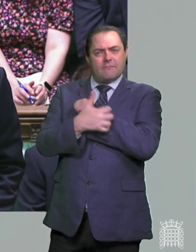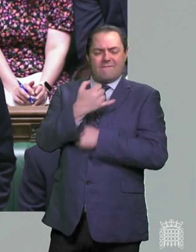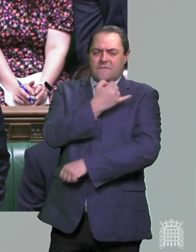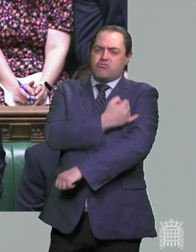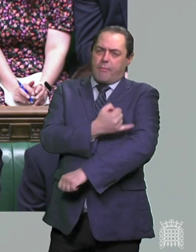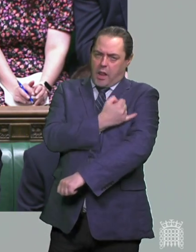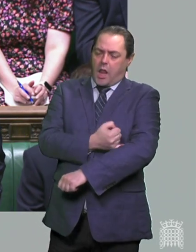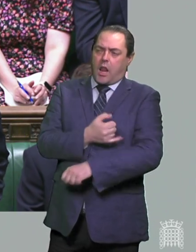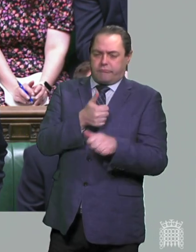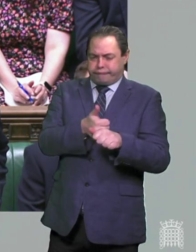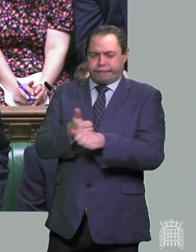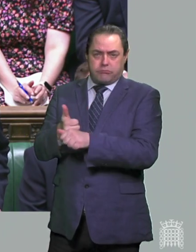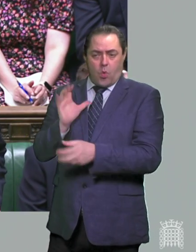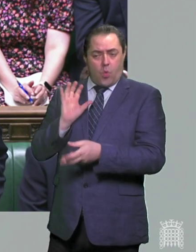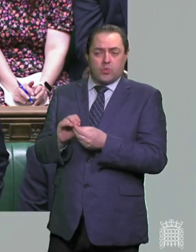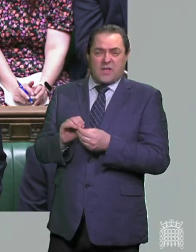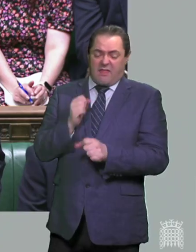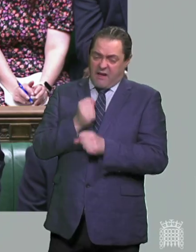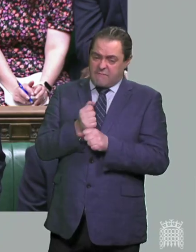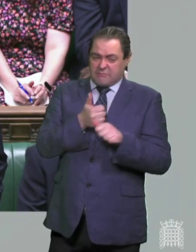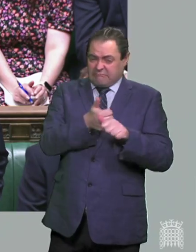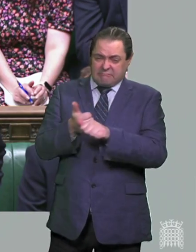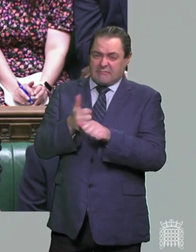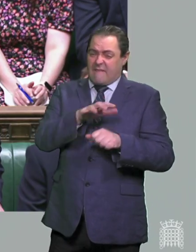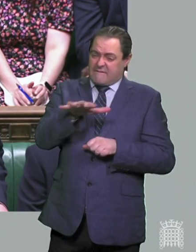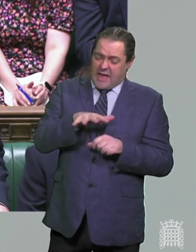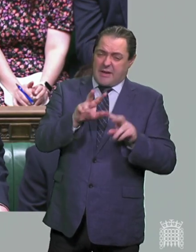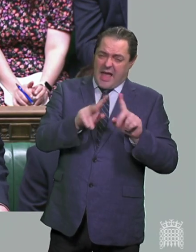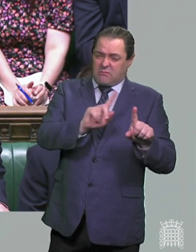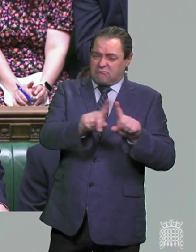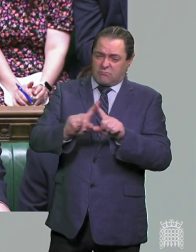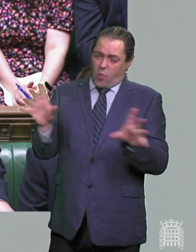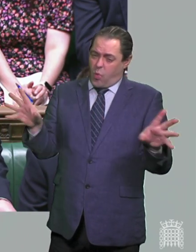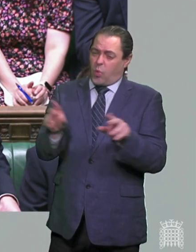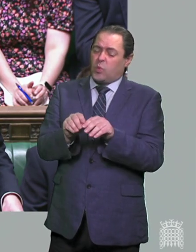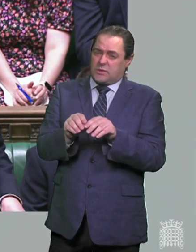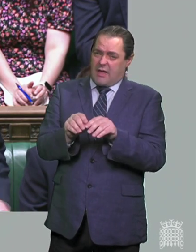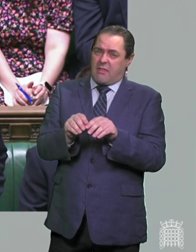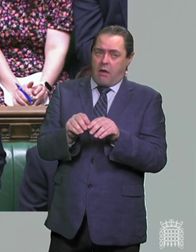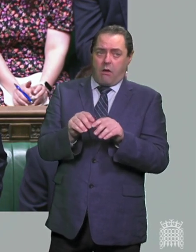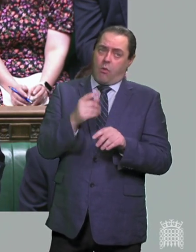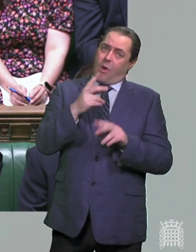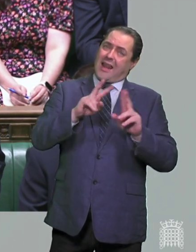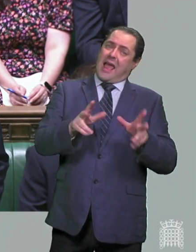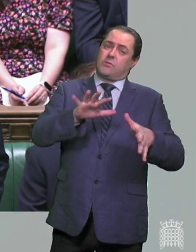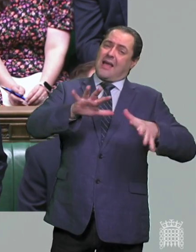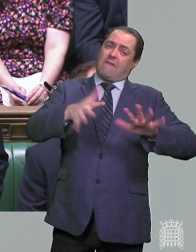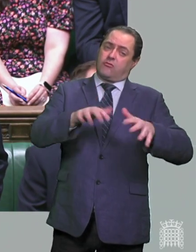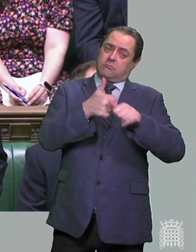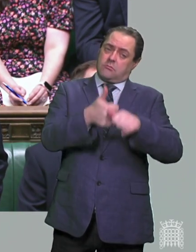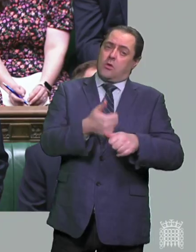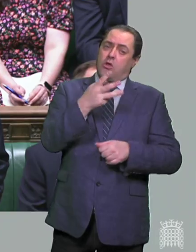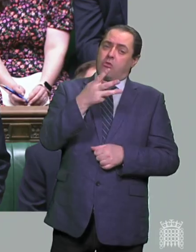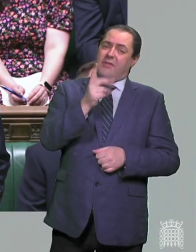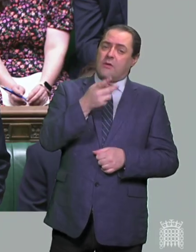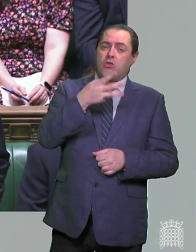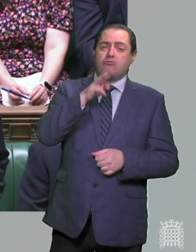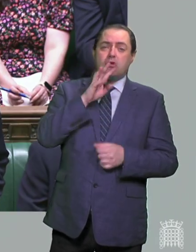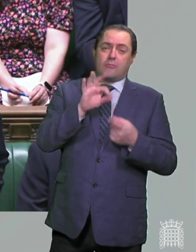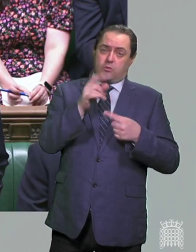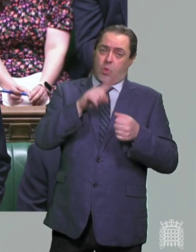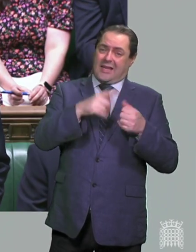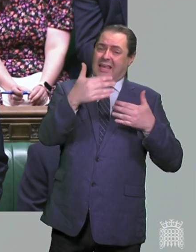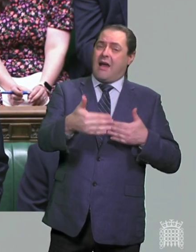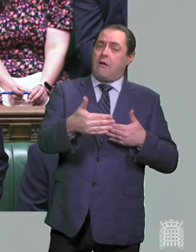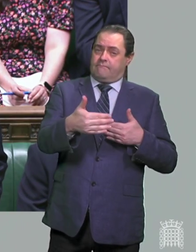Taken together with all the Government’s efforts to help families and households with higher costs, the total support for an average household is £3,300 over the current year.